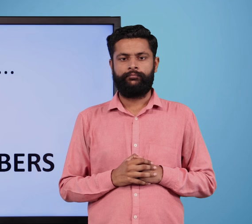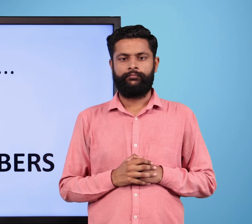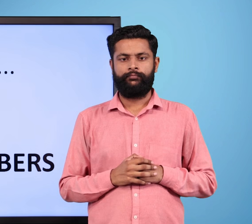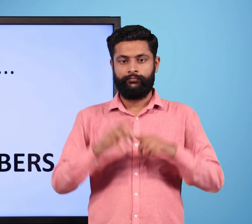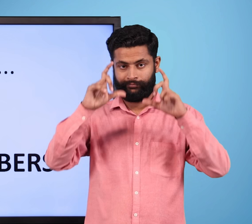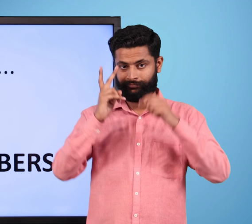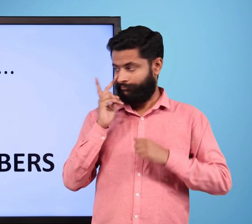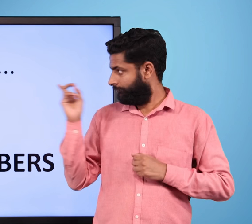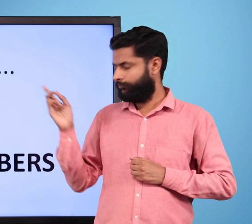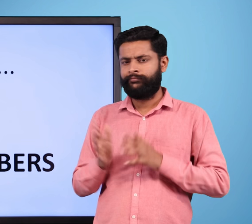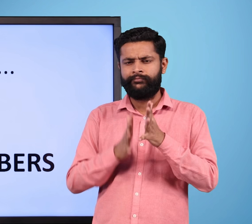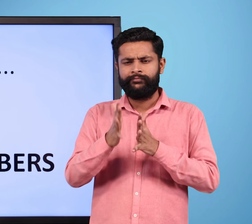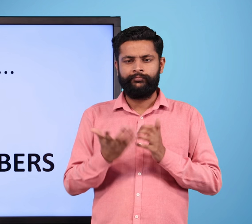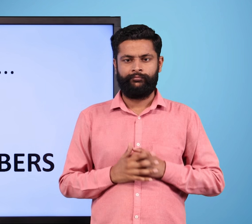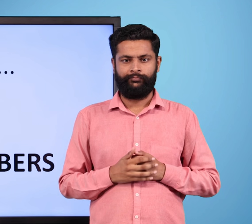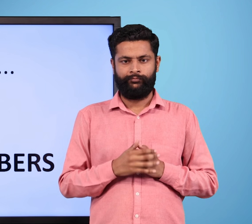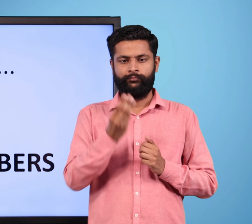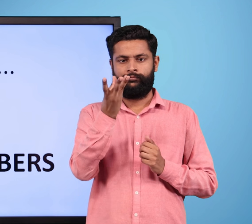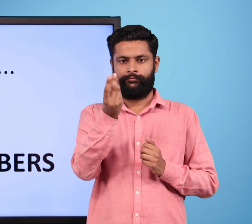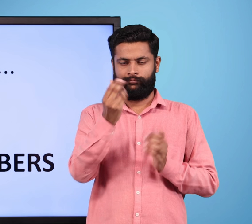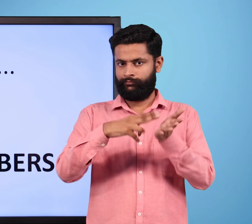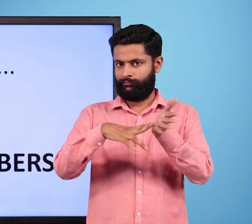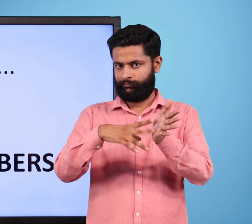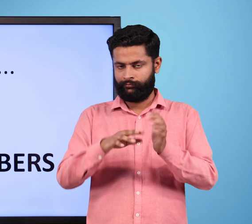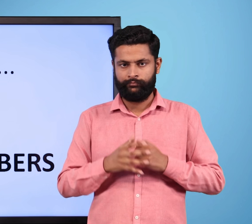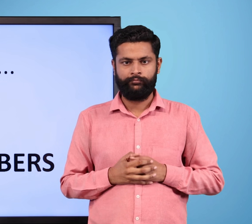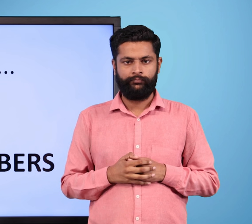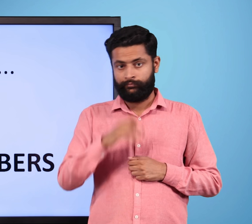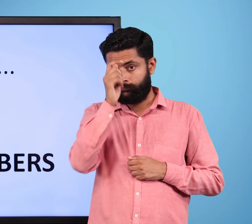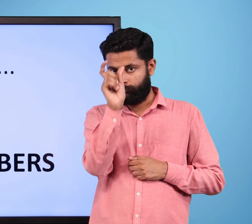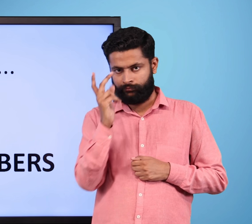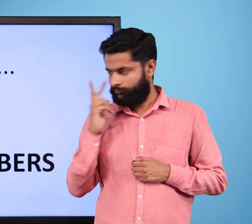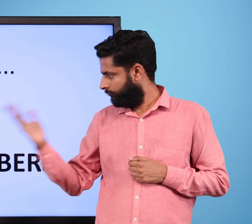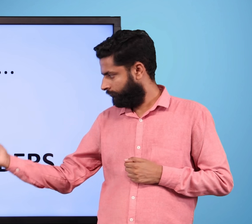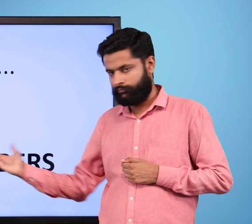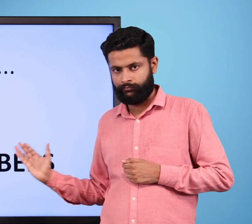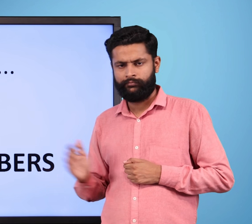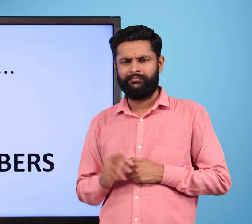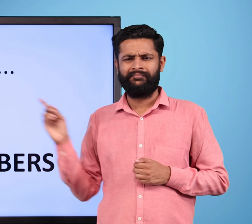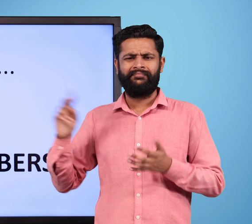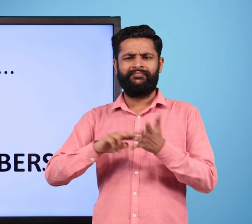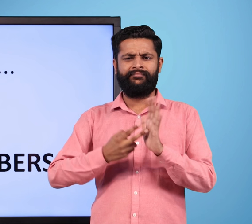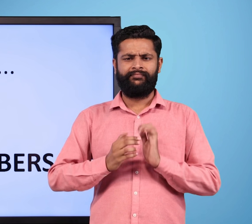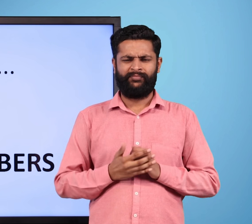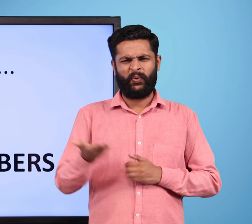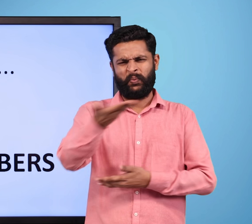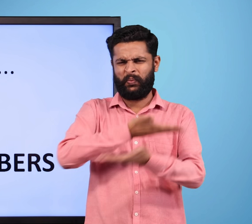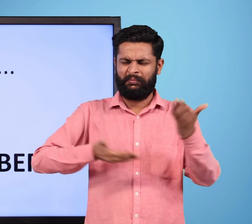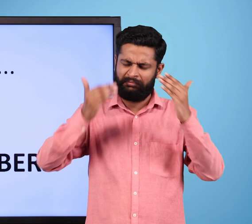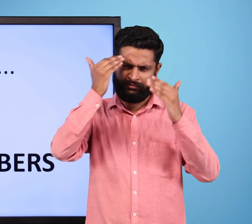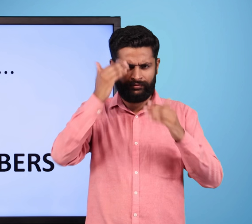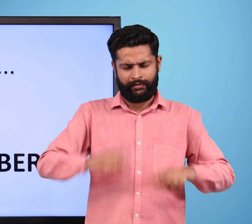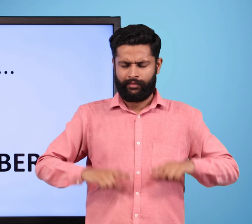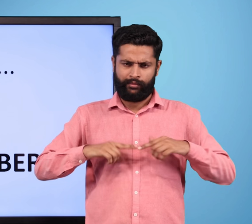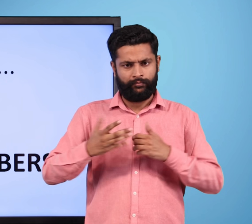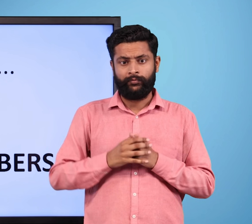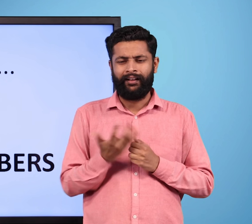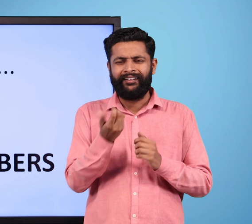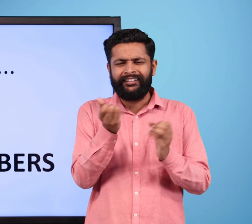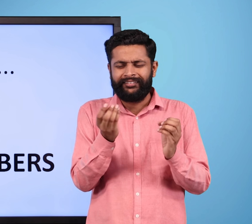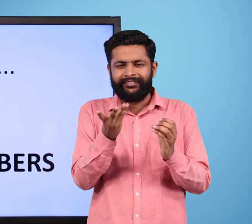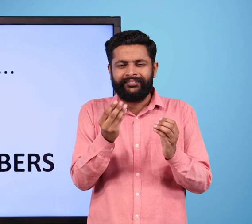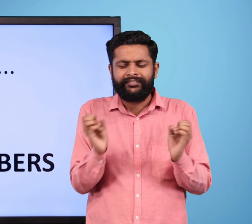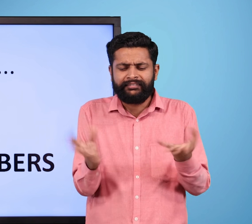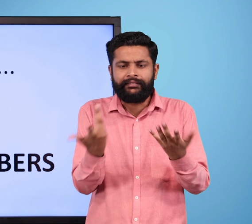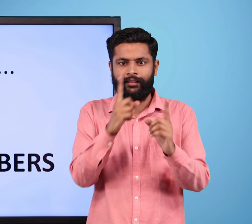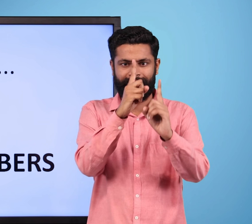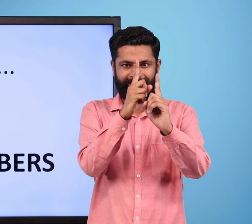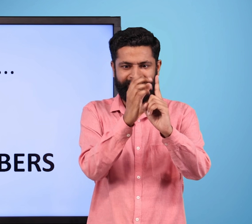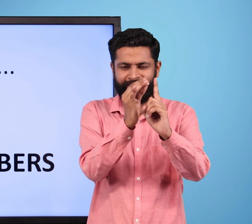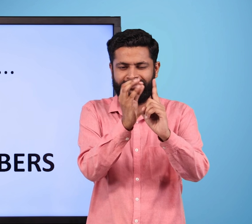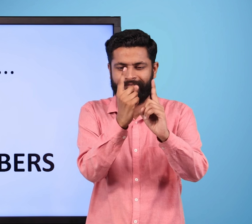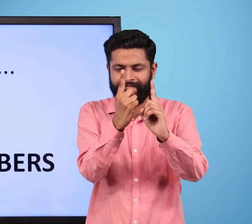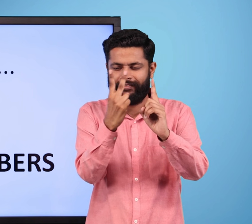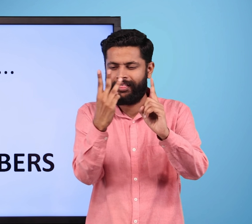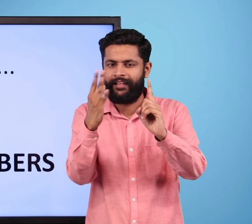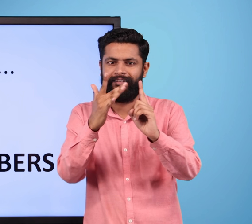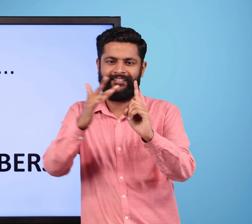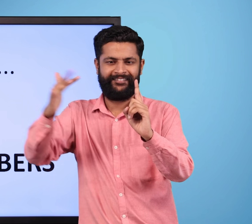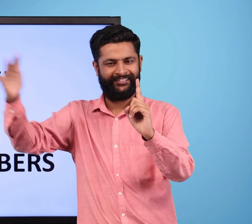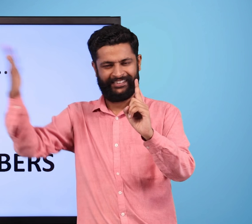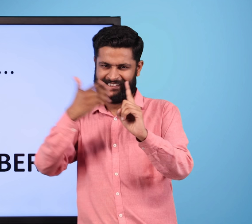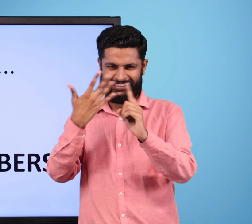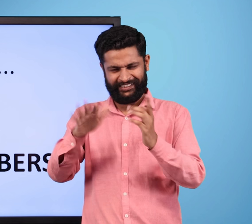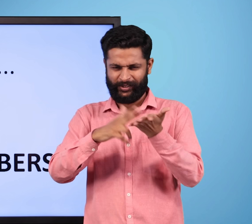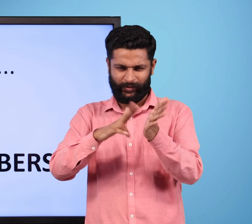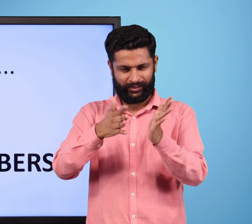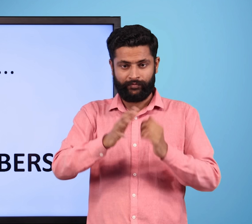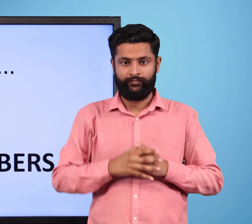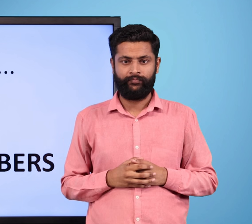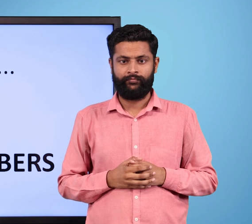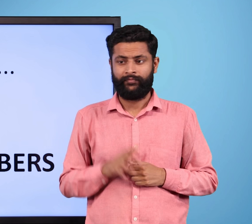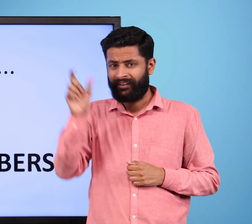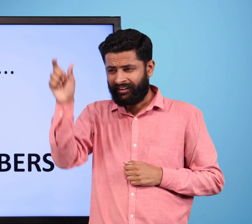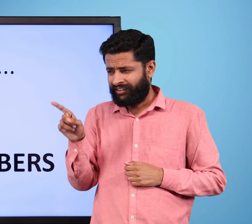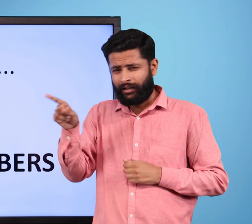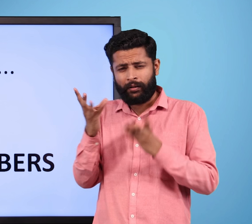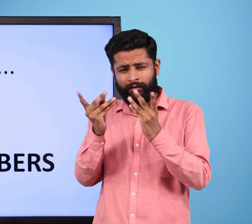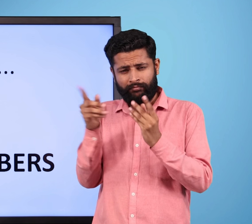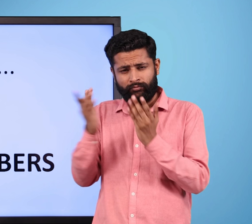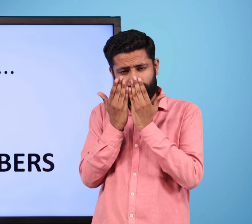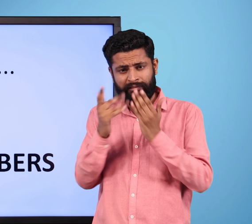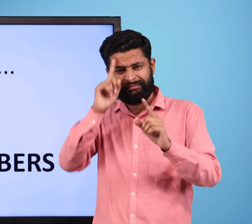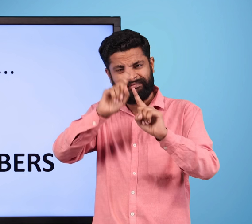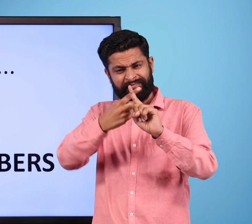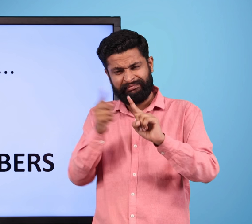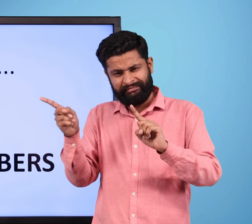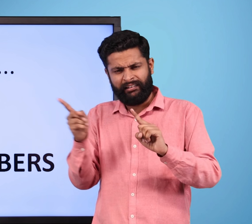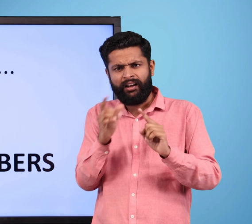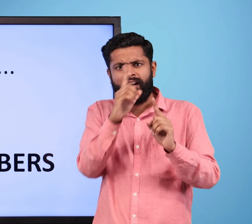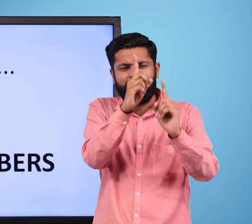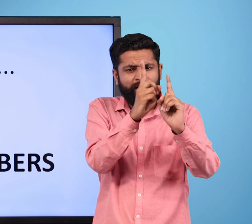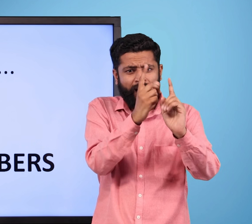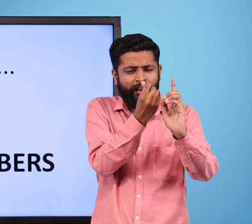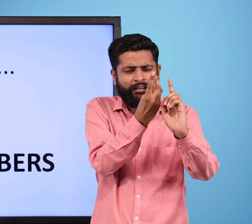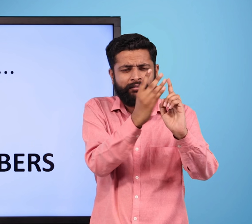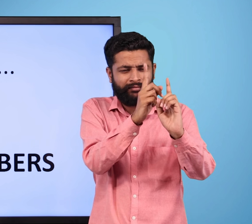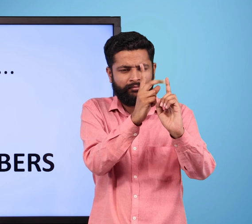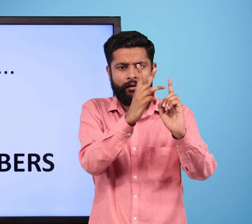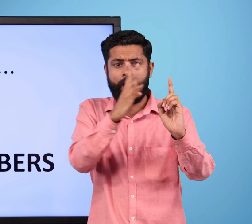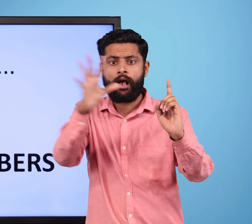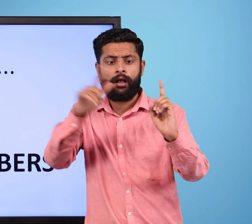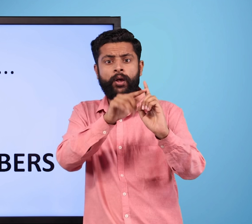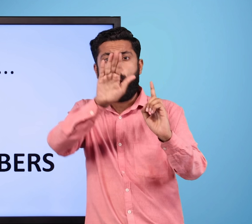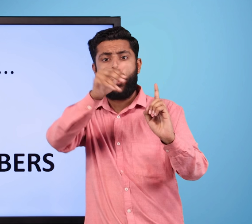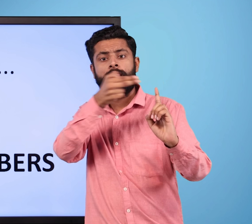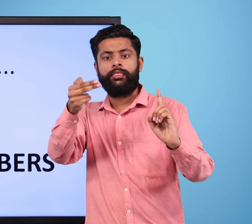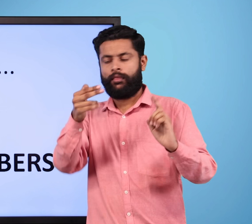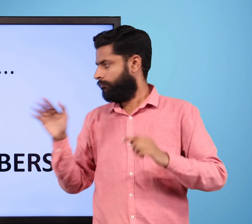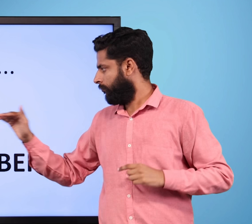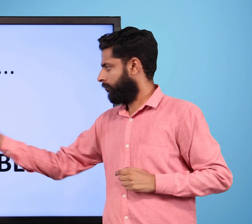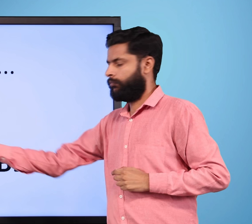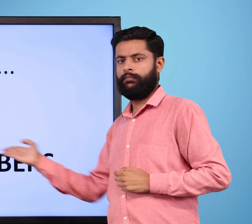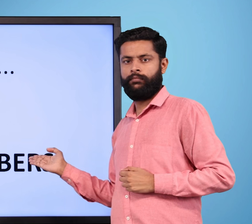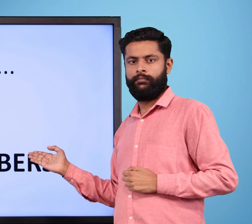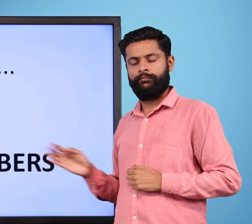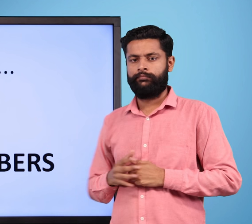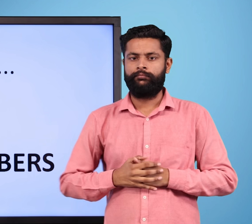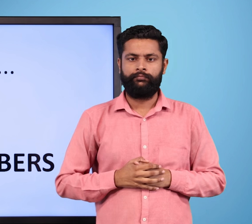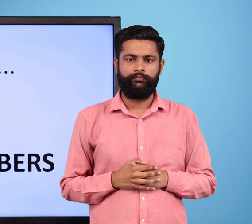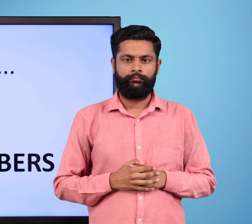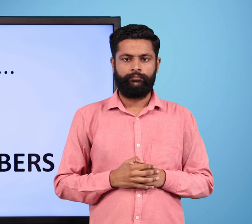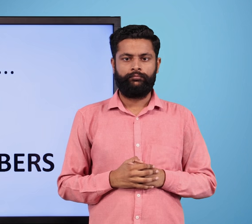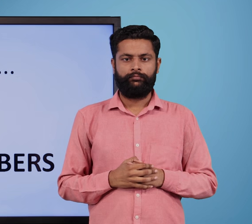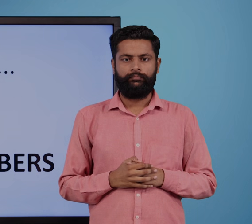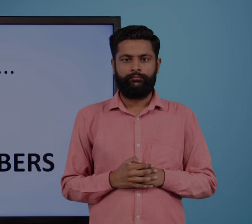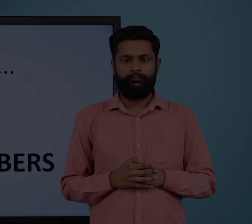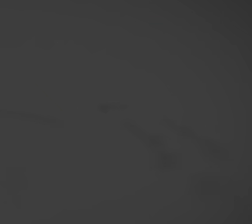Natural number This sign means natural numbers. As we know, we use 1, 2, 3, 4,... when we begin to count. They come naturally when we start counting. Hence, mathematicians call the counting numbers as Natural numbers.